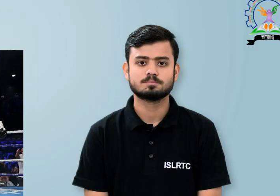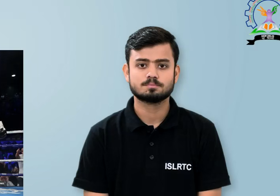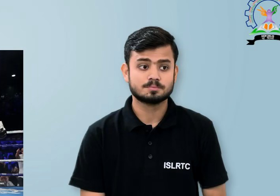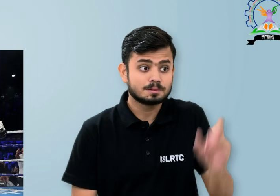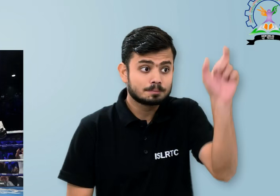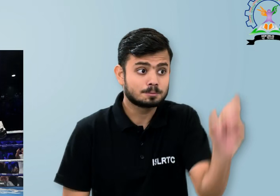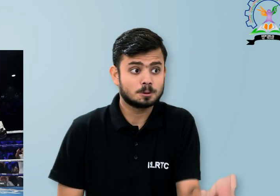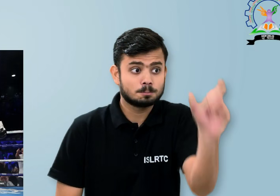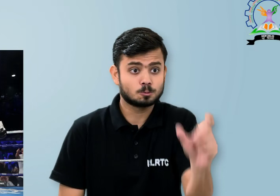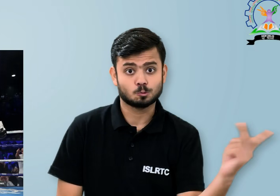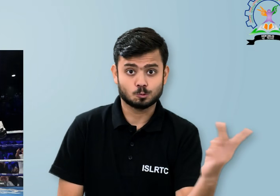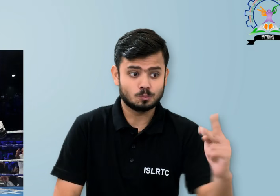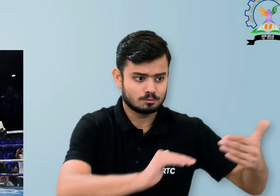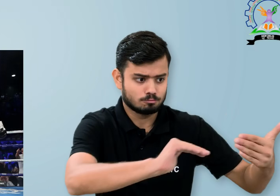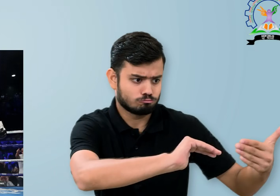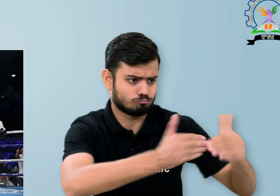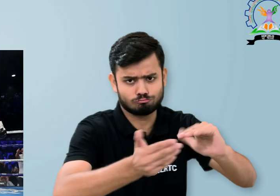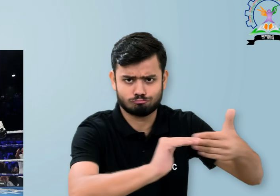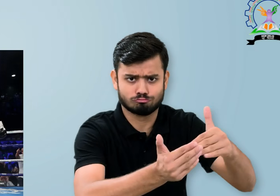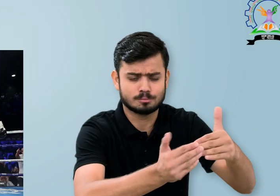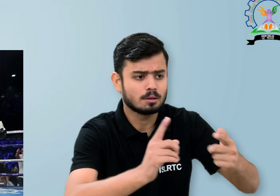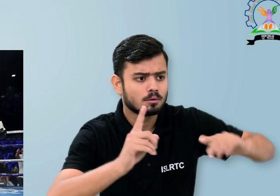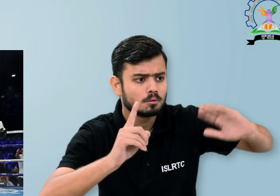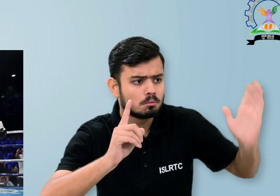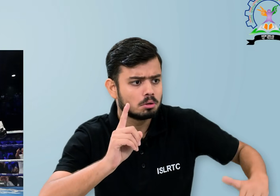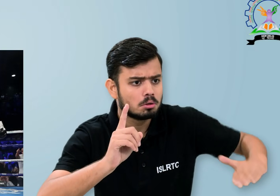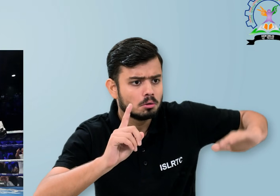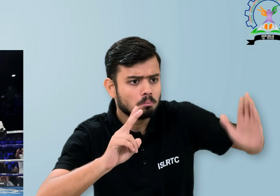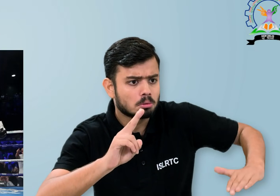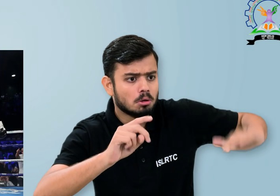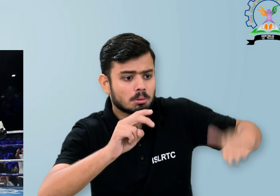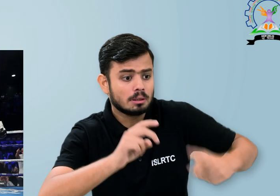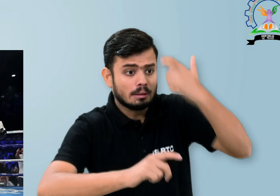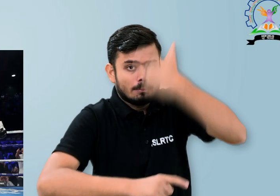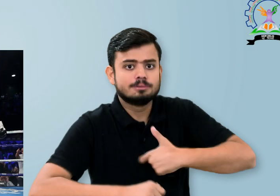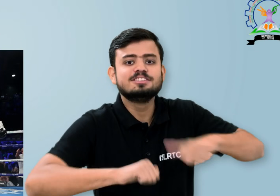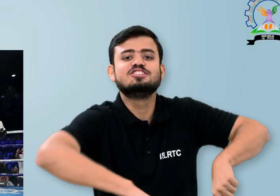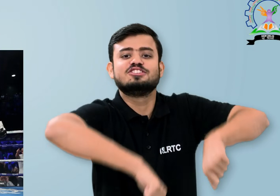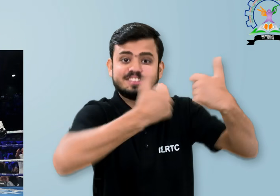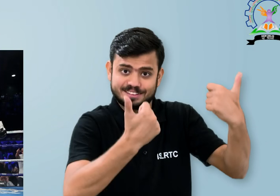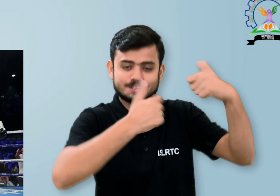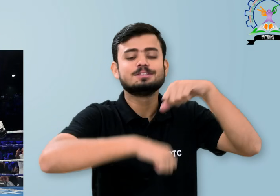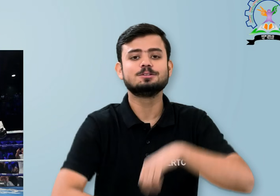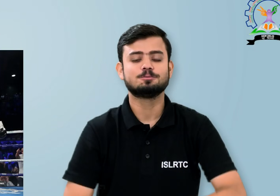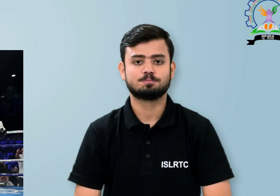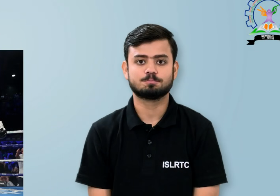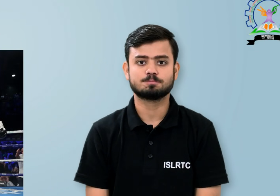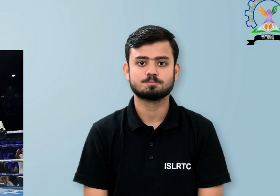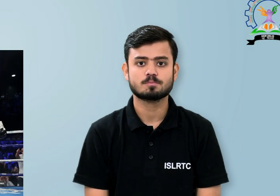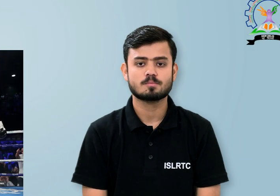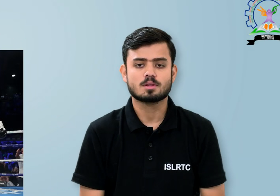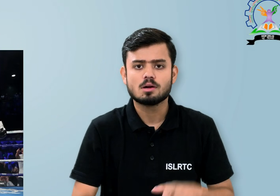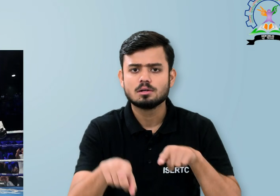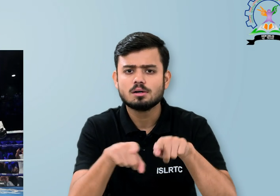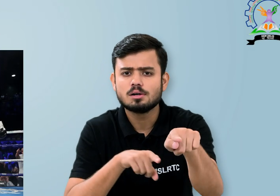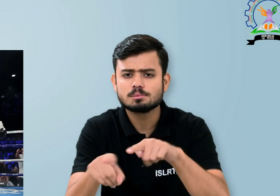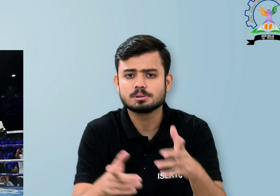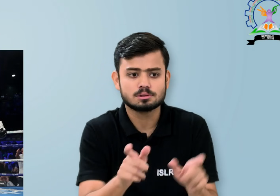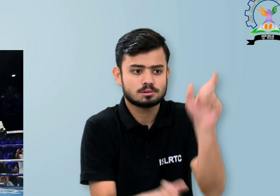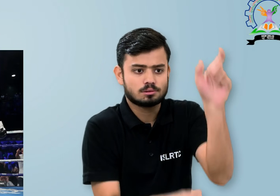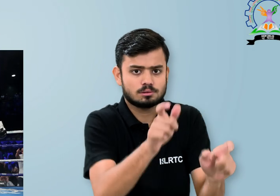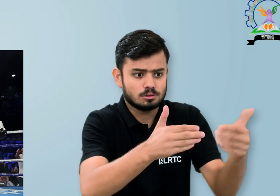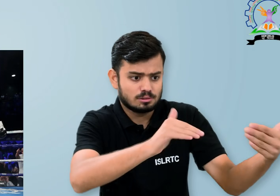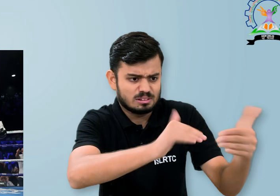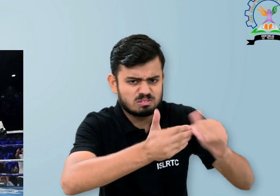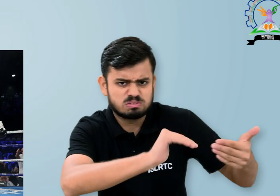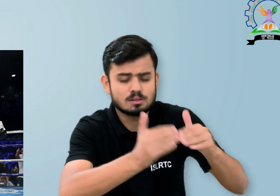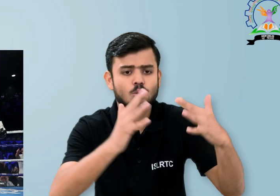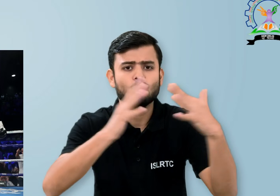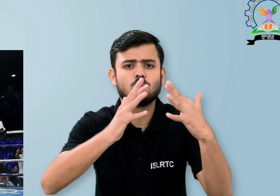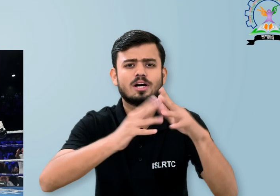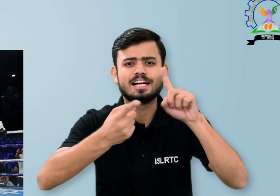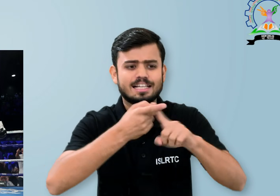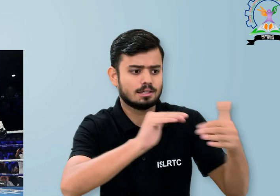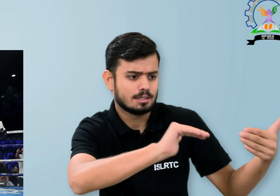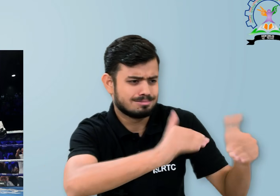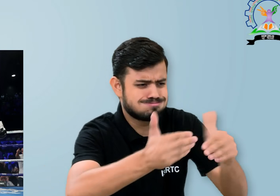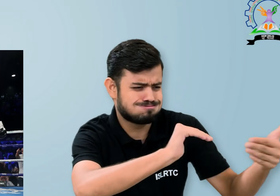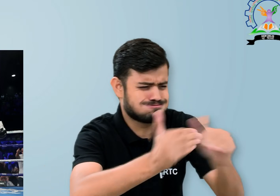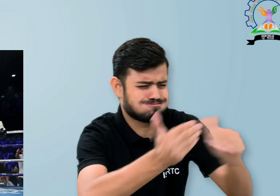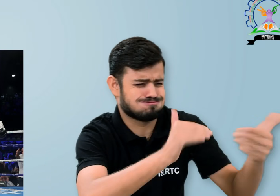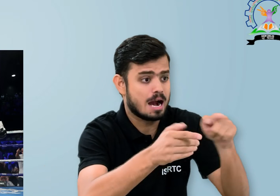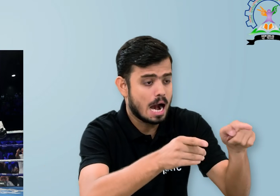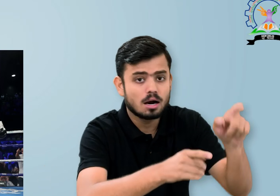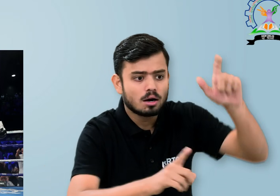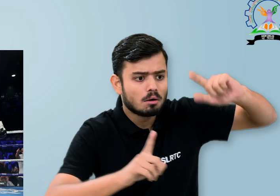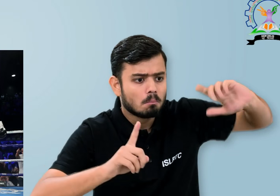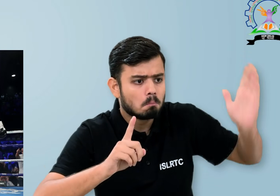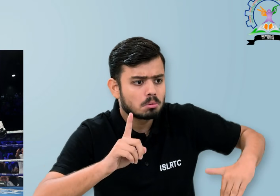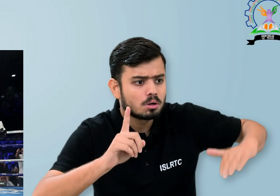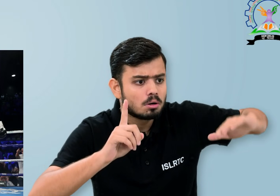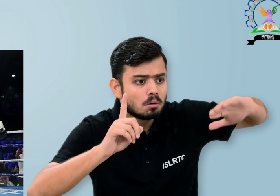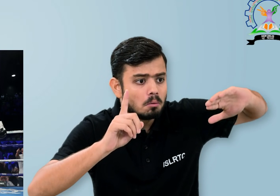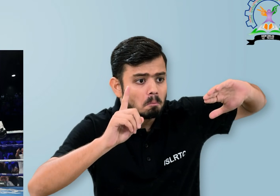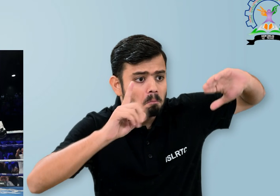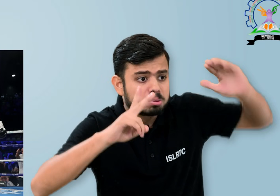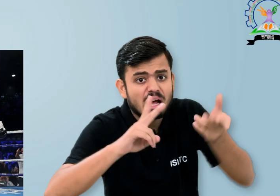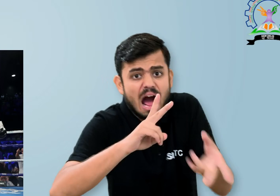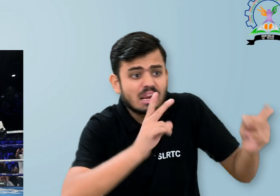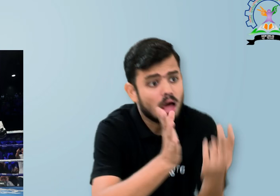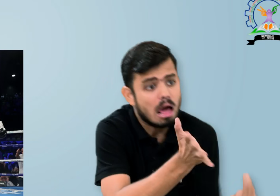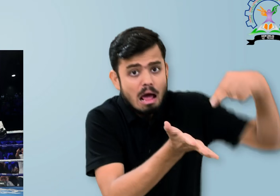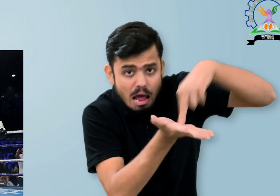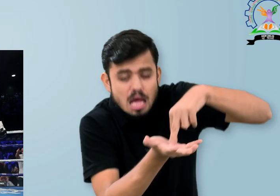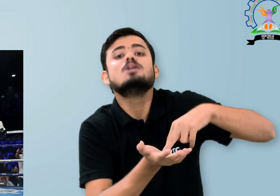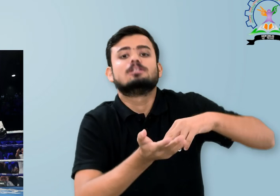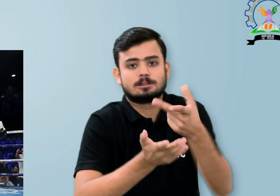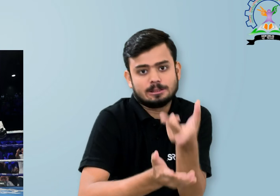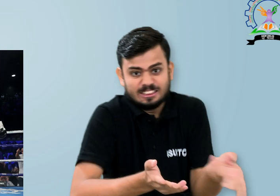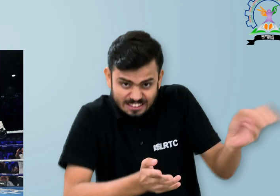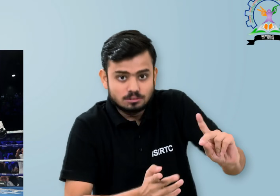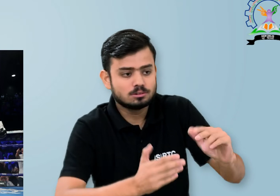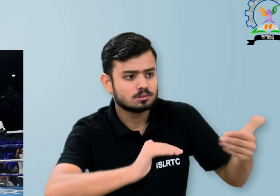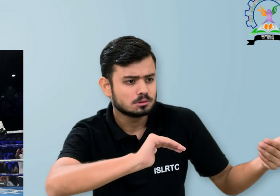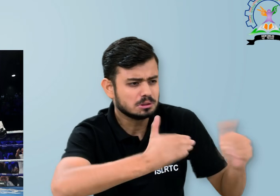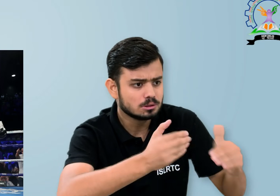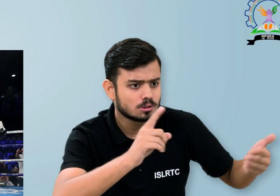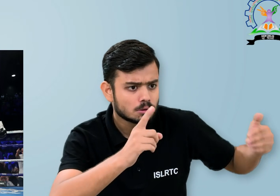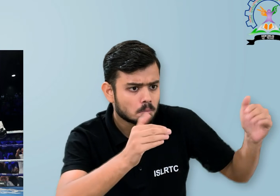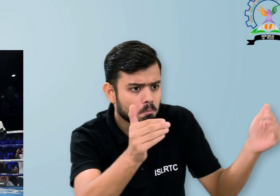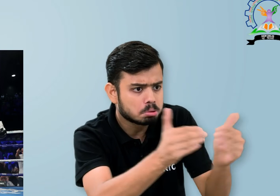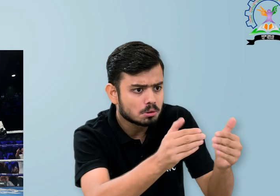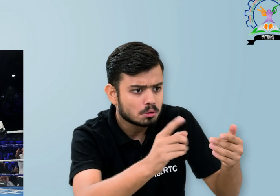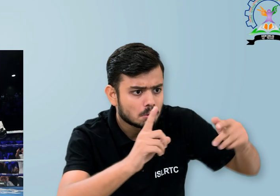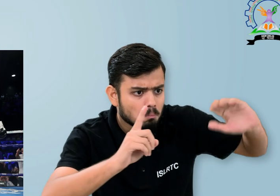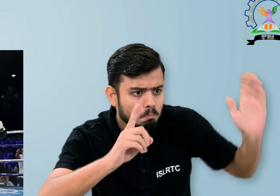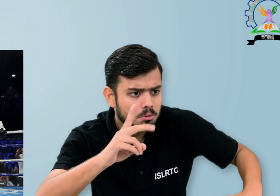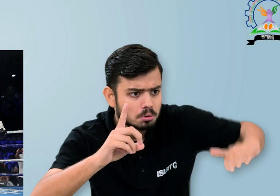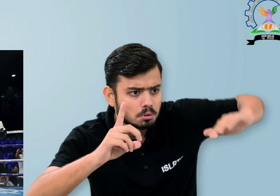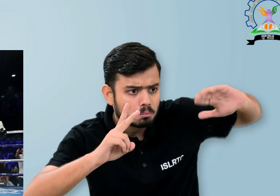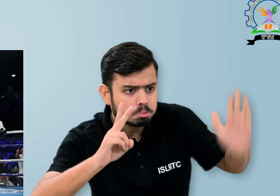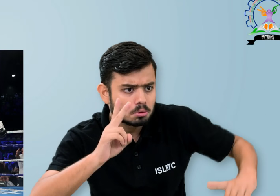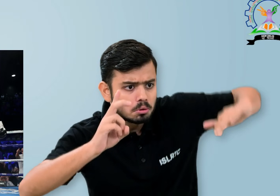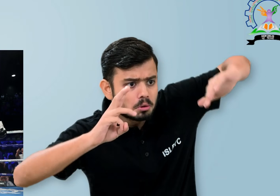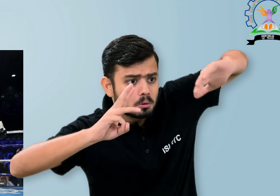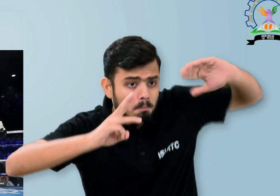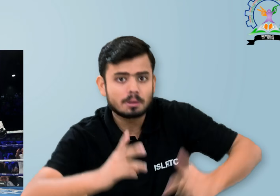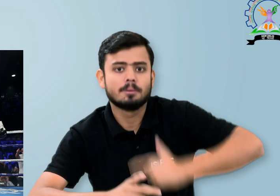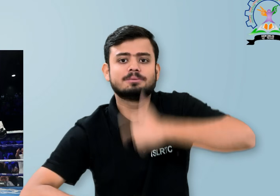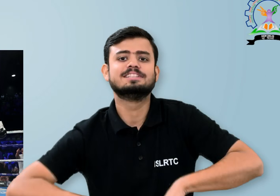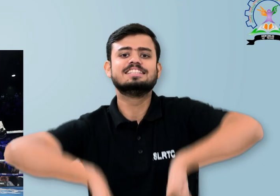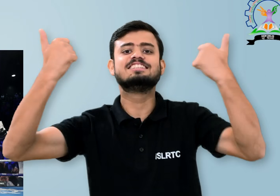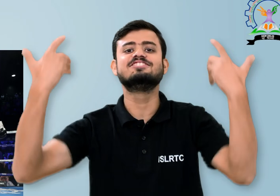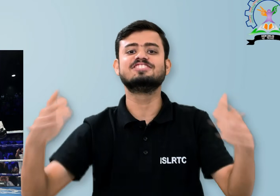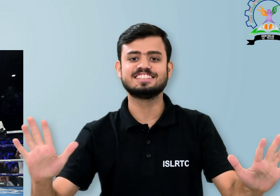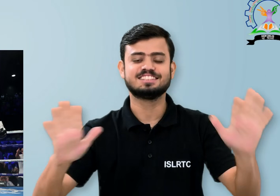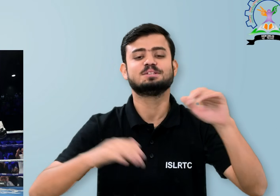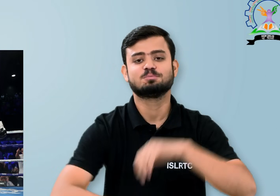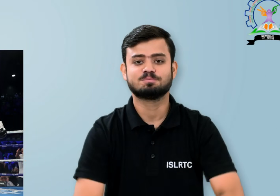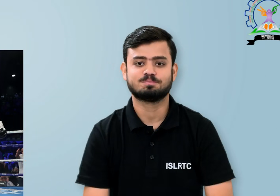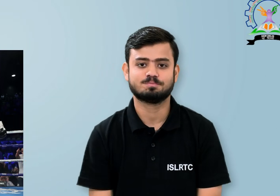Knockout In boxing, a knockout is a situation in which a boxer wins the fight by making his or her opponent fall to the ground and be unable to stand up before the referee has counted to ten.